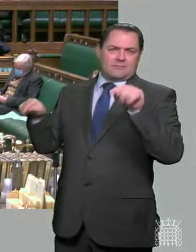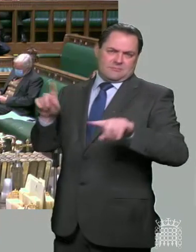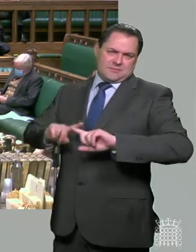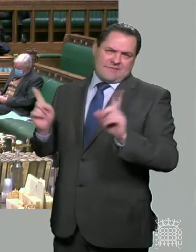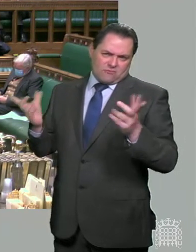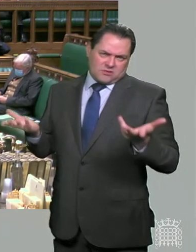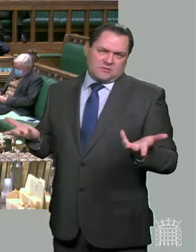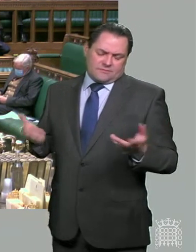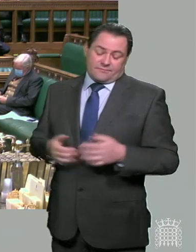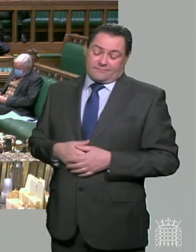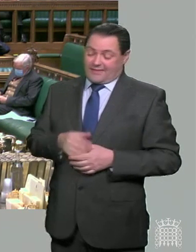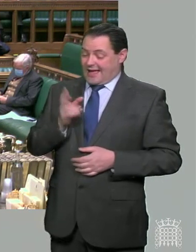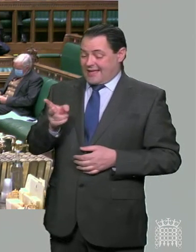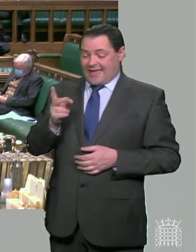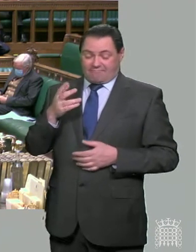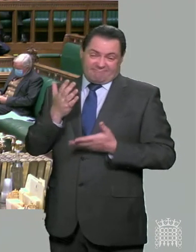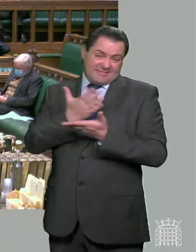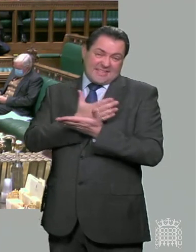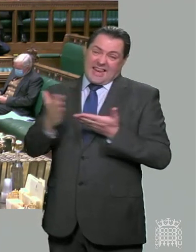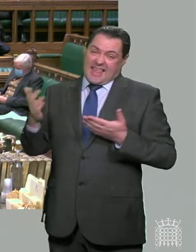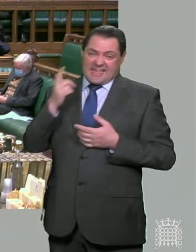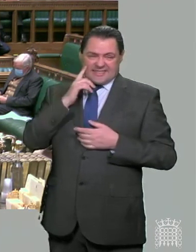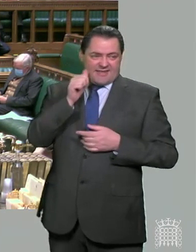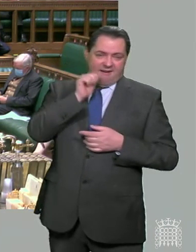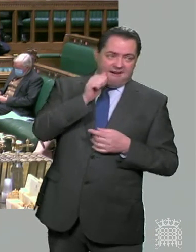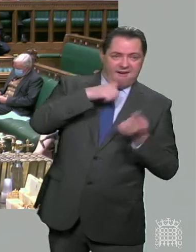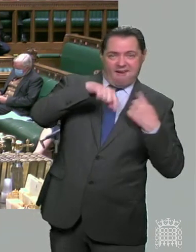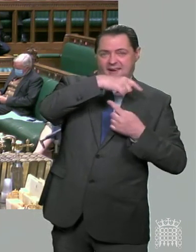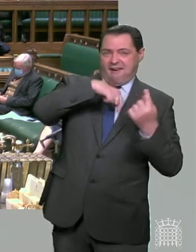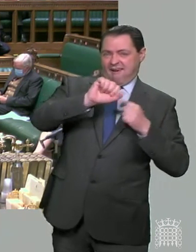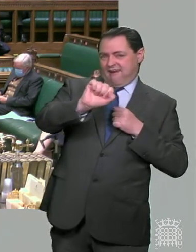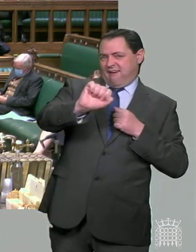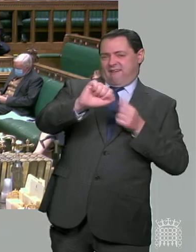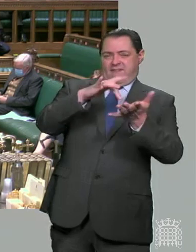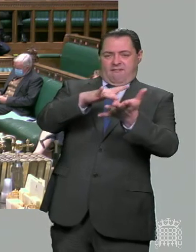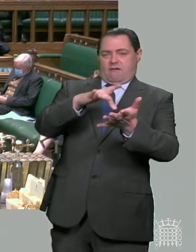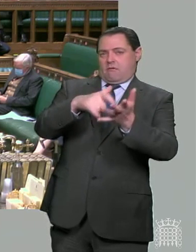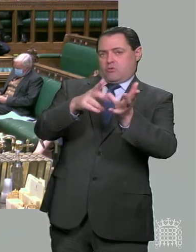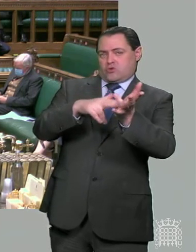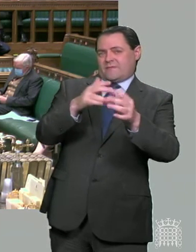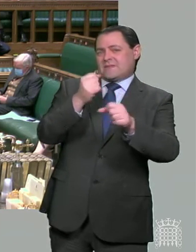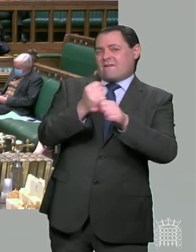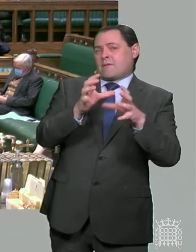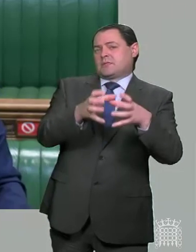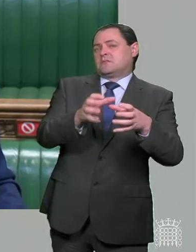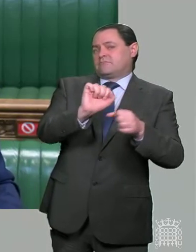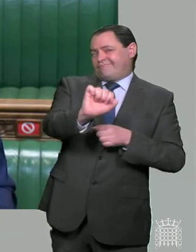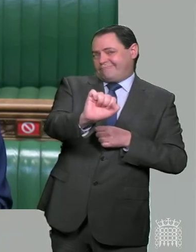What this shows once again is the extent of the sleaze and cronyism that is at the heart of his Conservative Government.